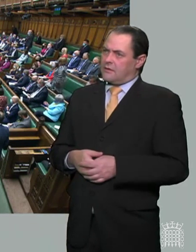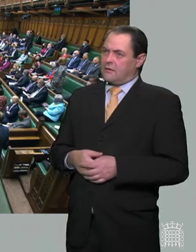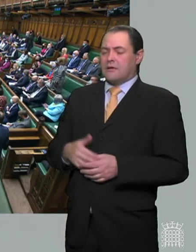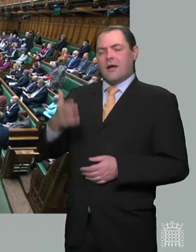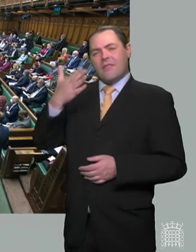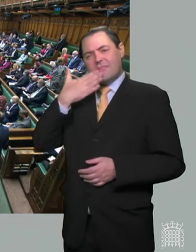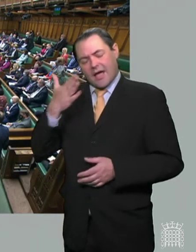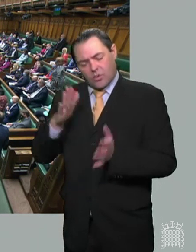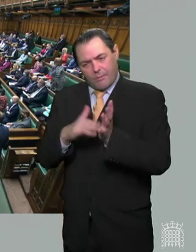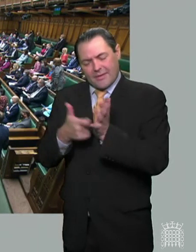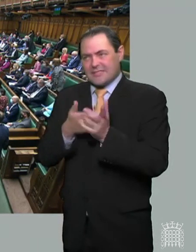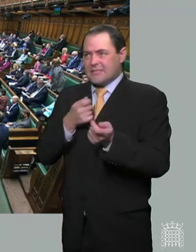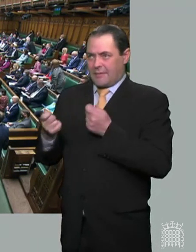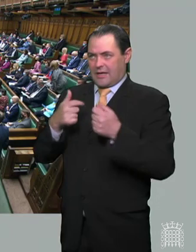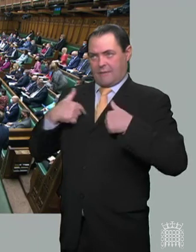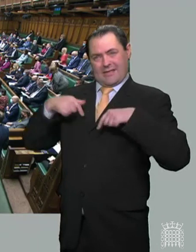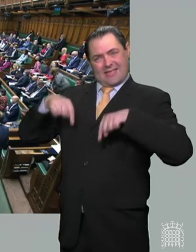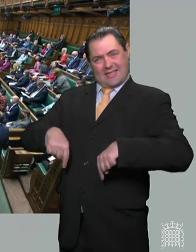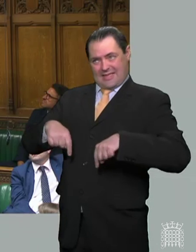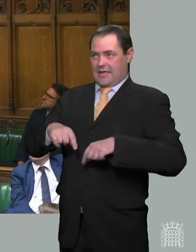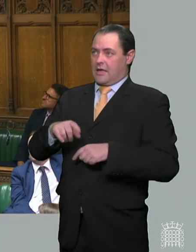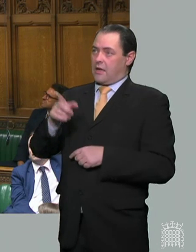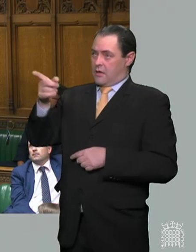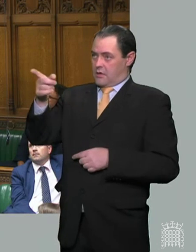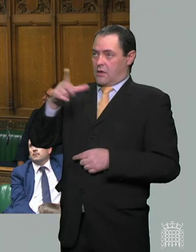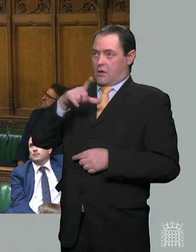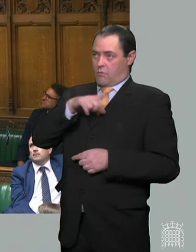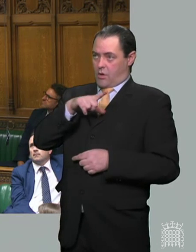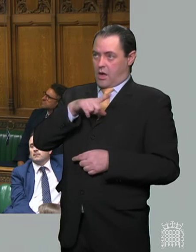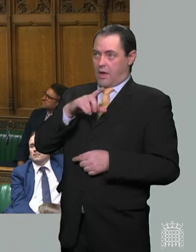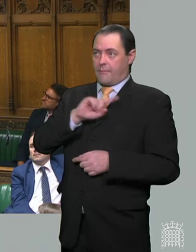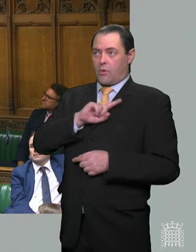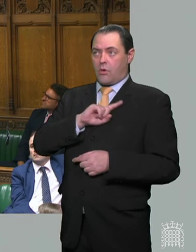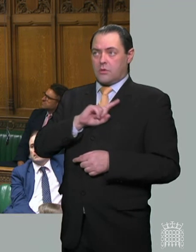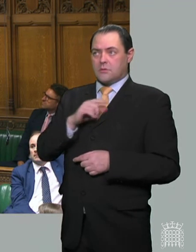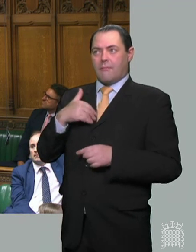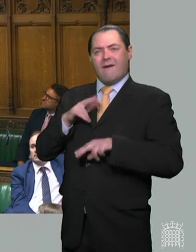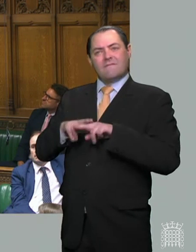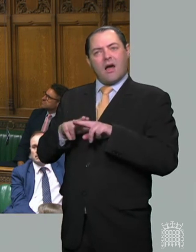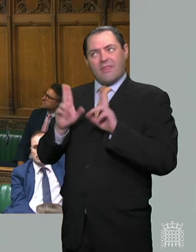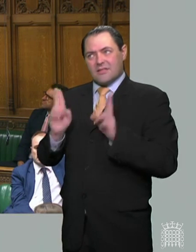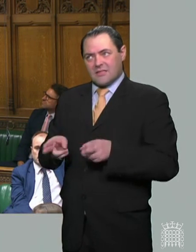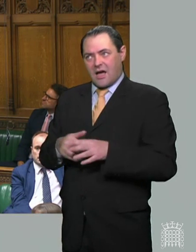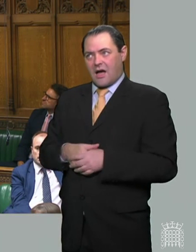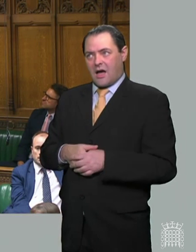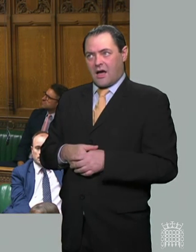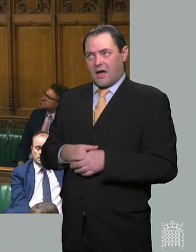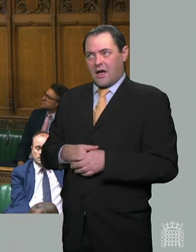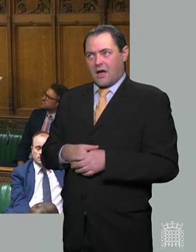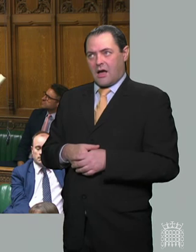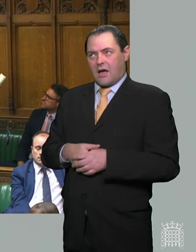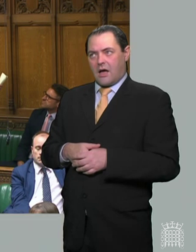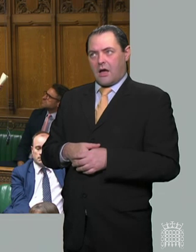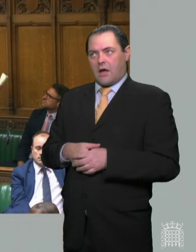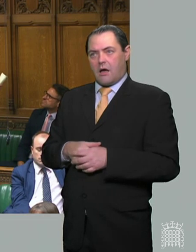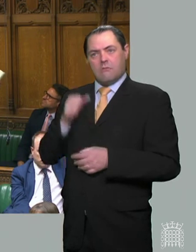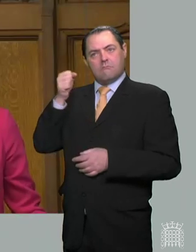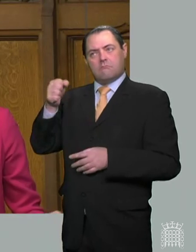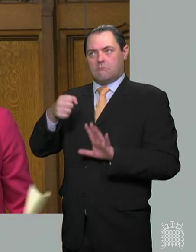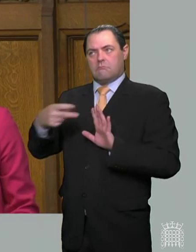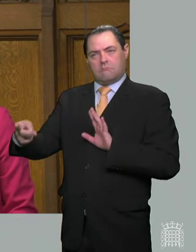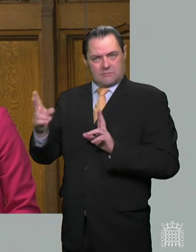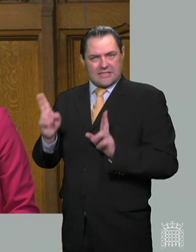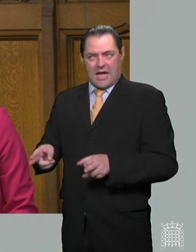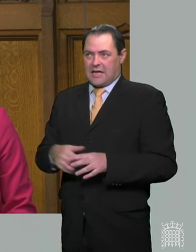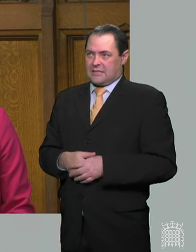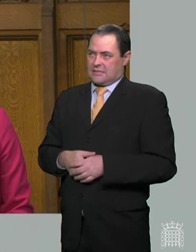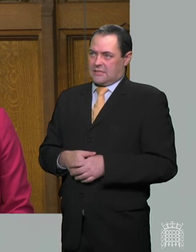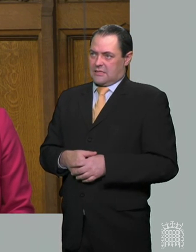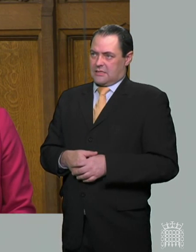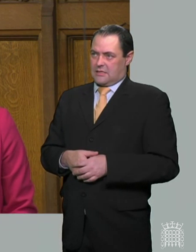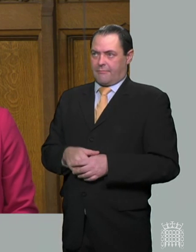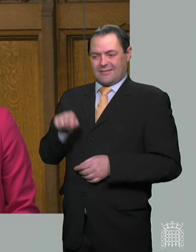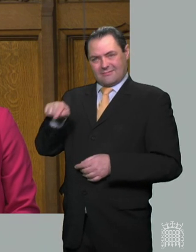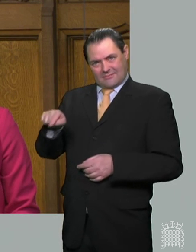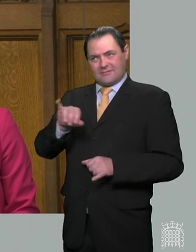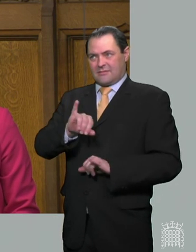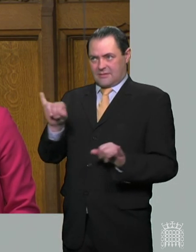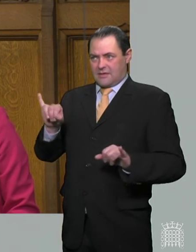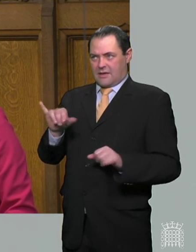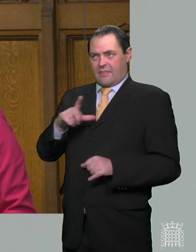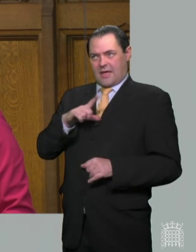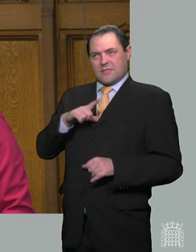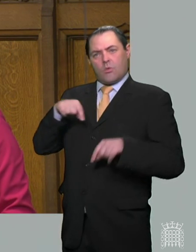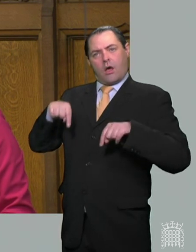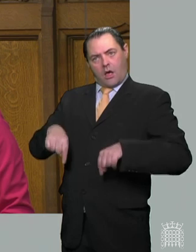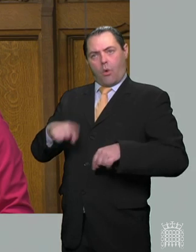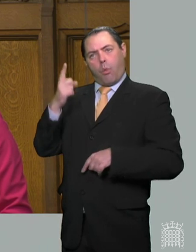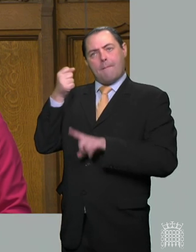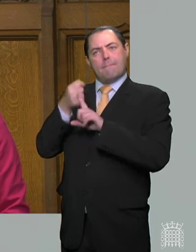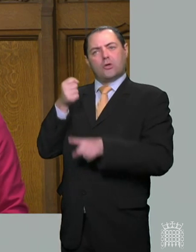A lot of the reason why I am standing in this Chamber today follows a chain reaction of events following the death of my father from a single-punch assault, but my dad is just one of many victims, which is why this week we are marking One Punch Awareness Week.